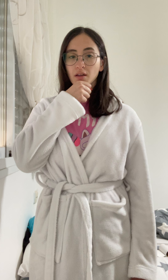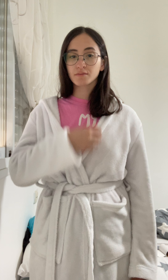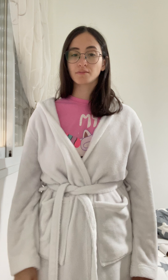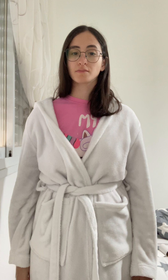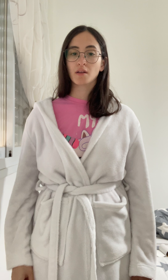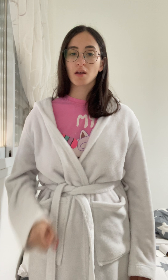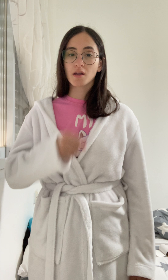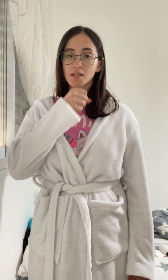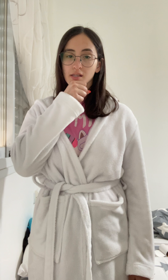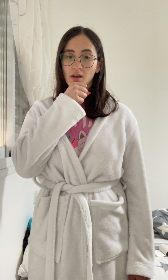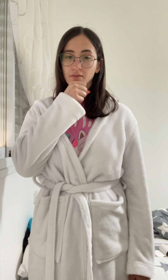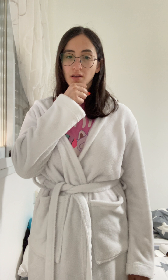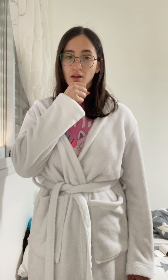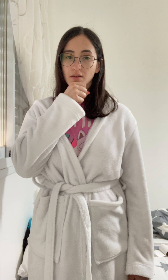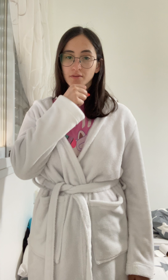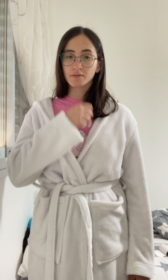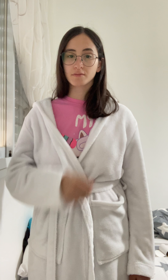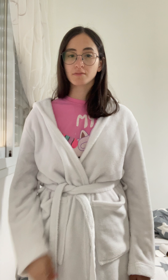סבתא